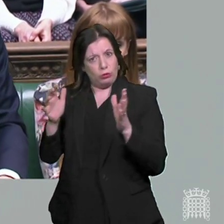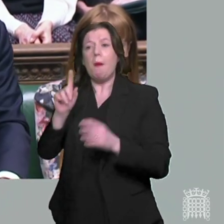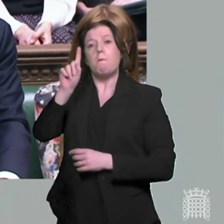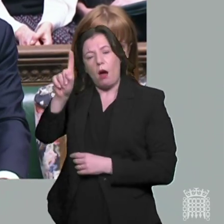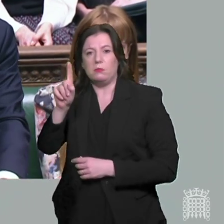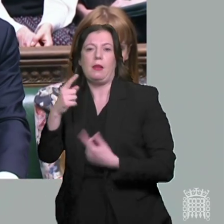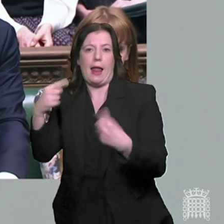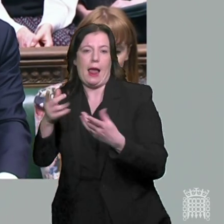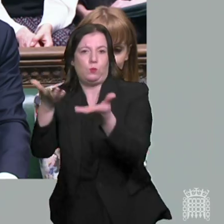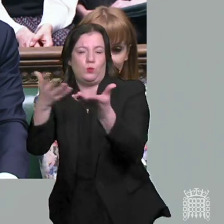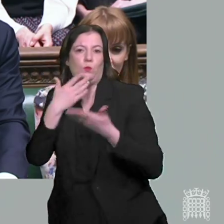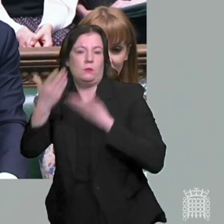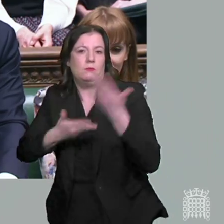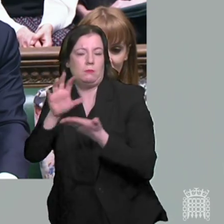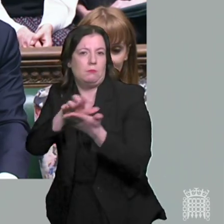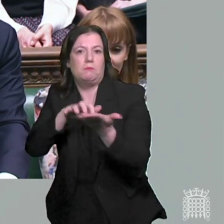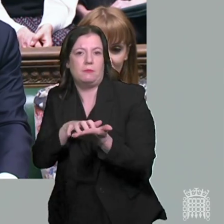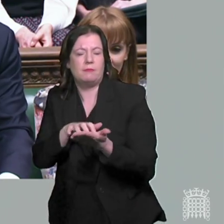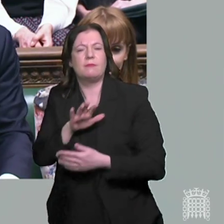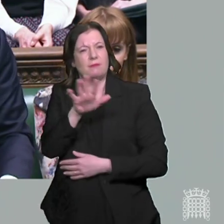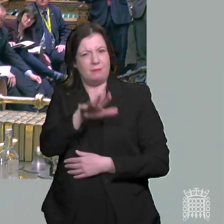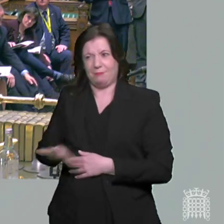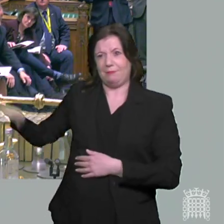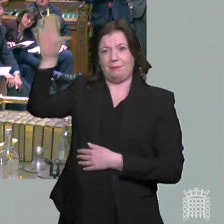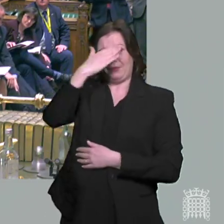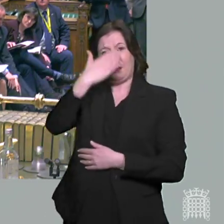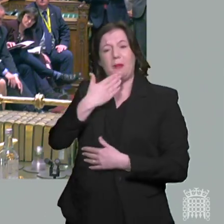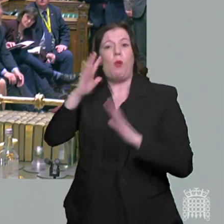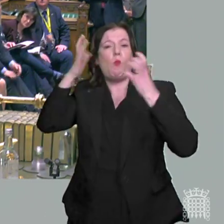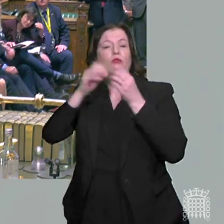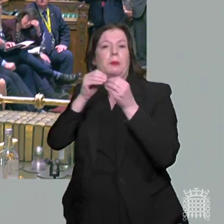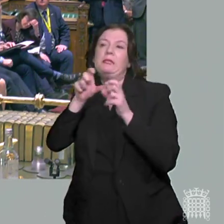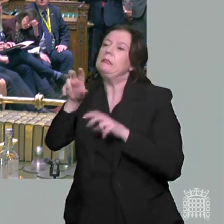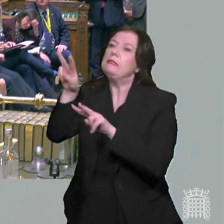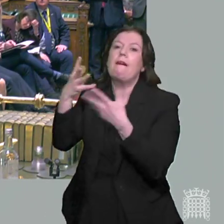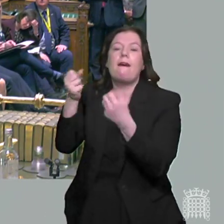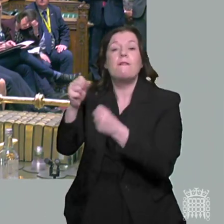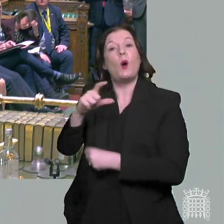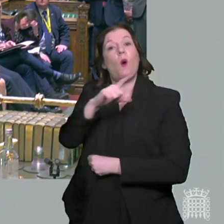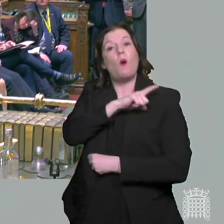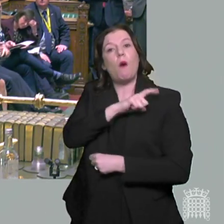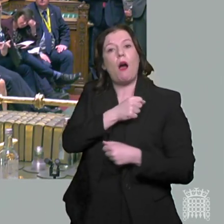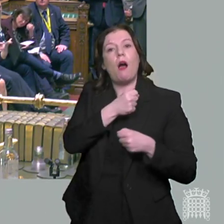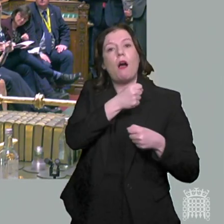Does he accept that people’s concerns about the BBC have been made worse because the Government chose to put a Tory donor